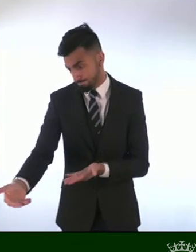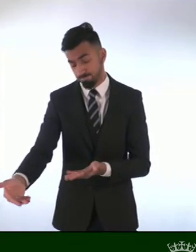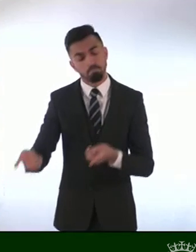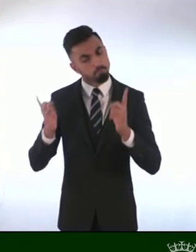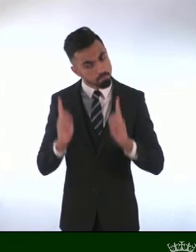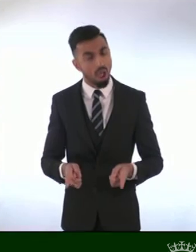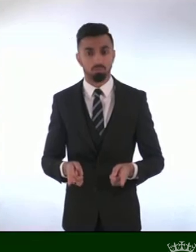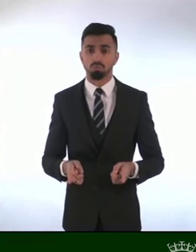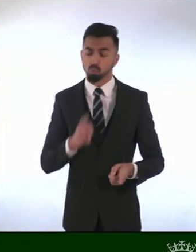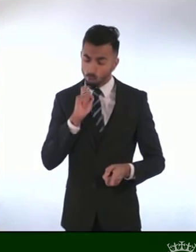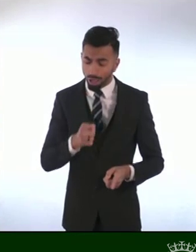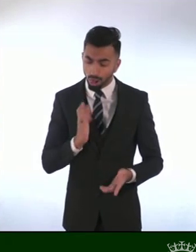crisis.